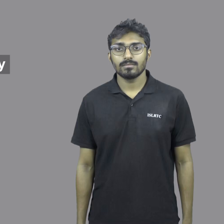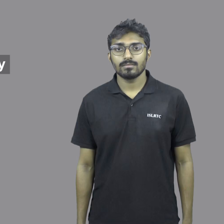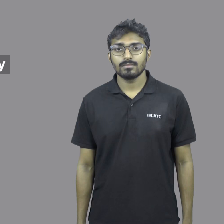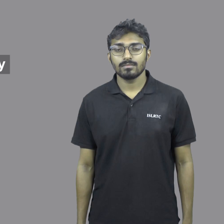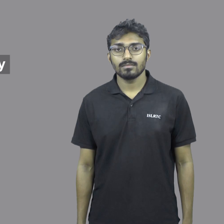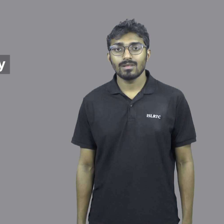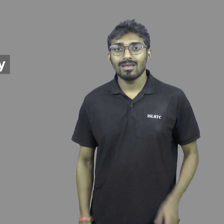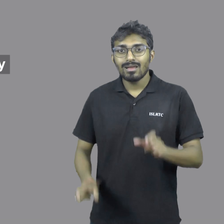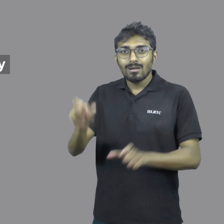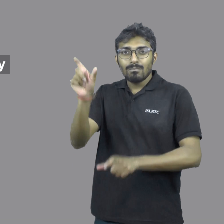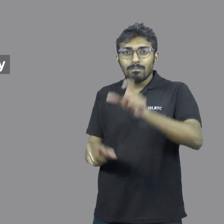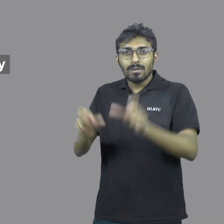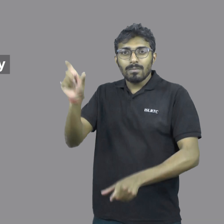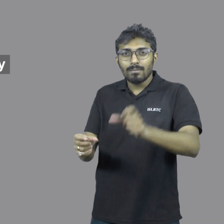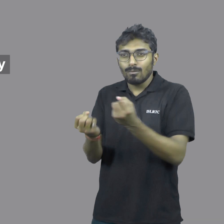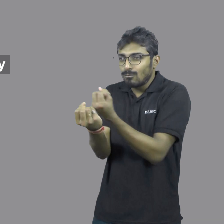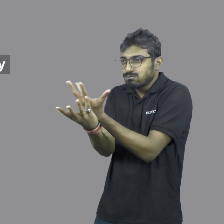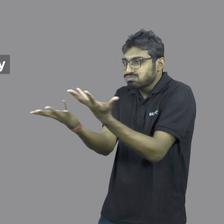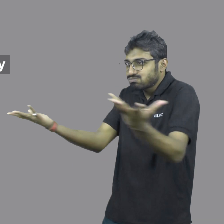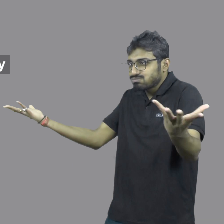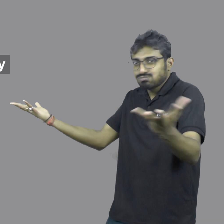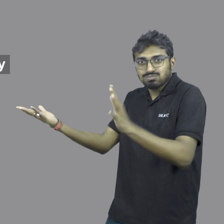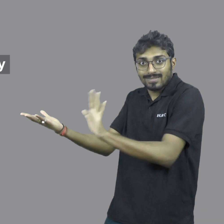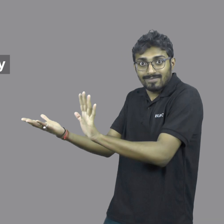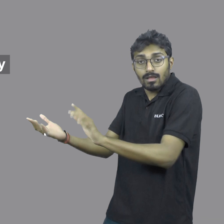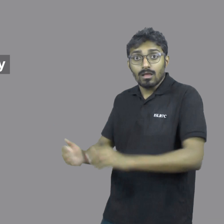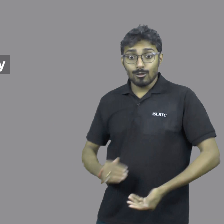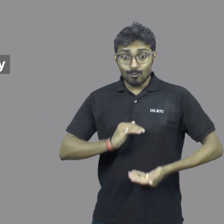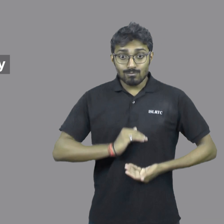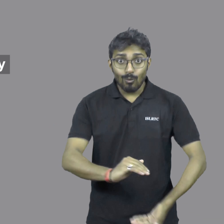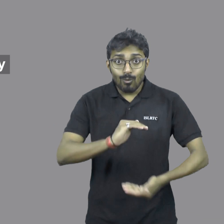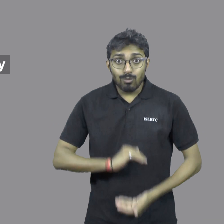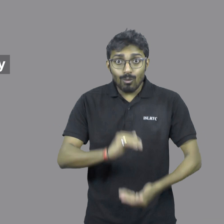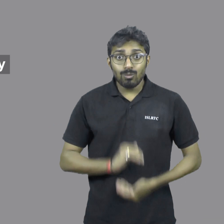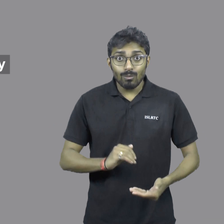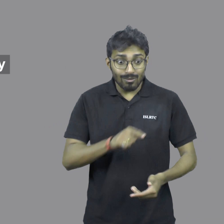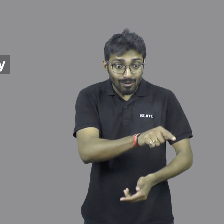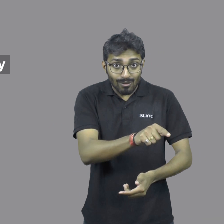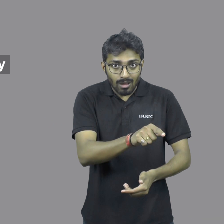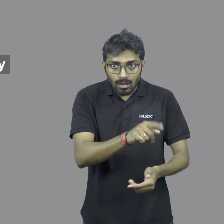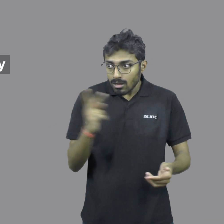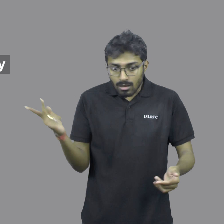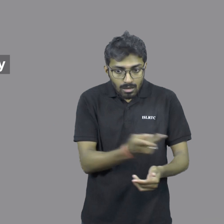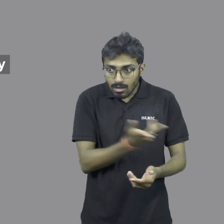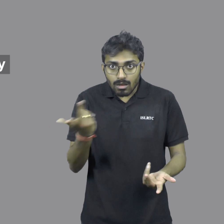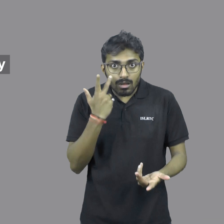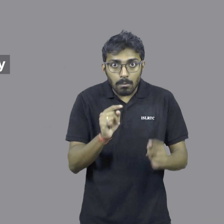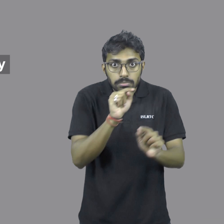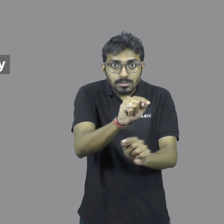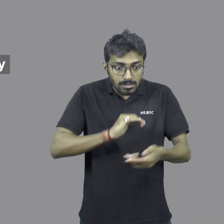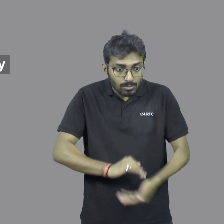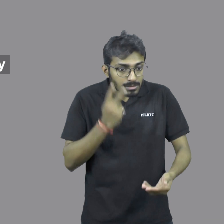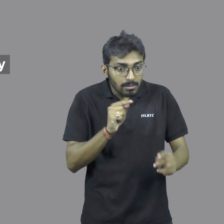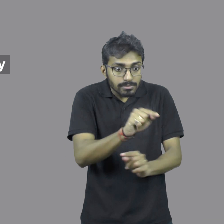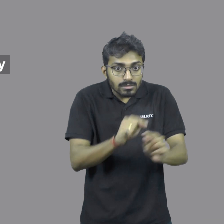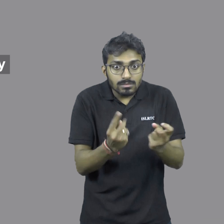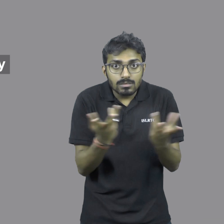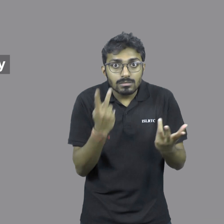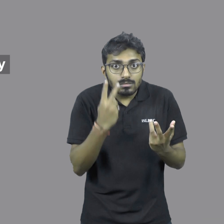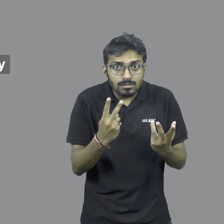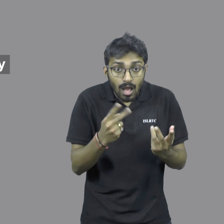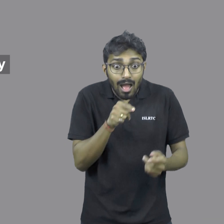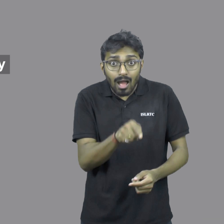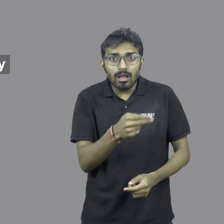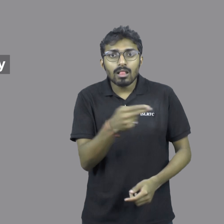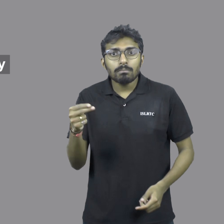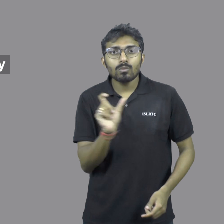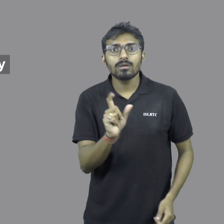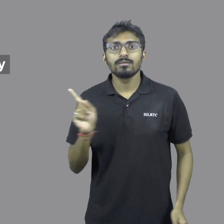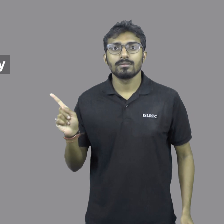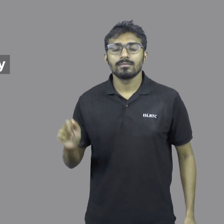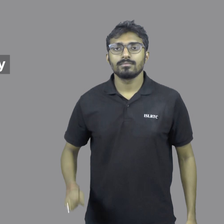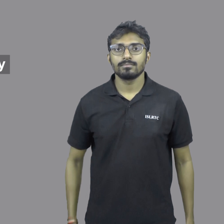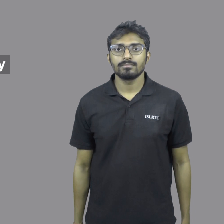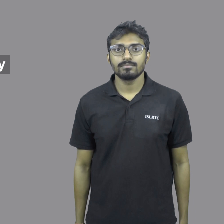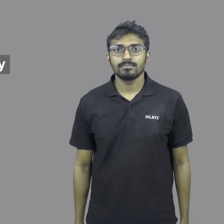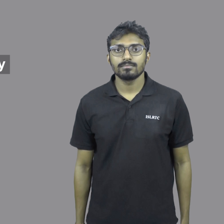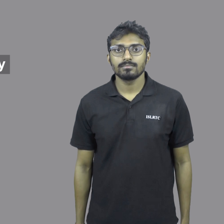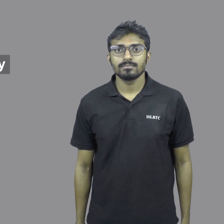Natality